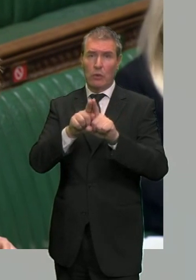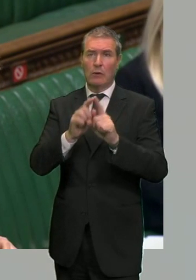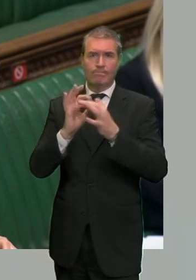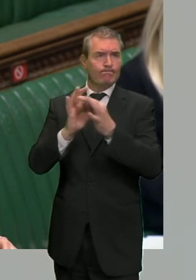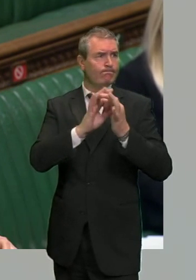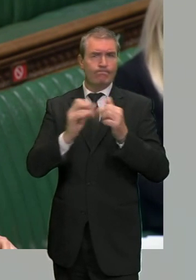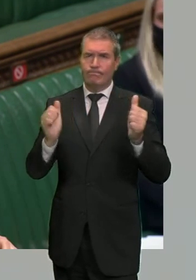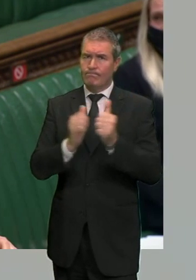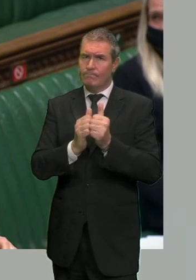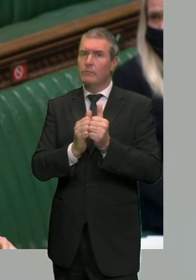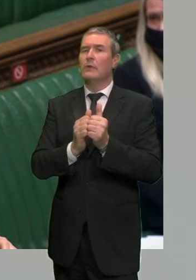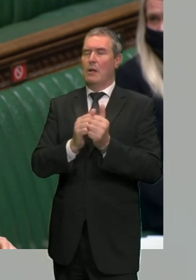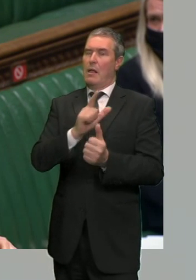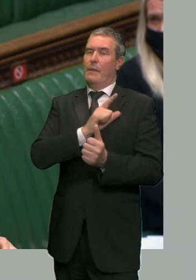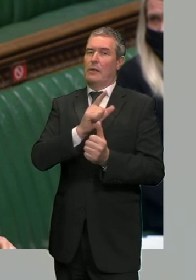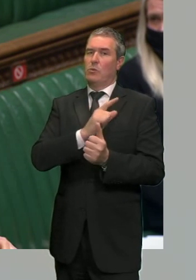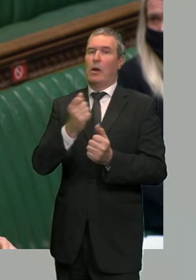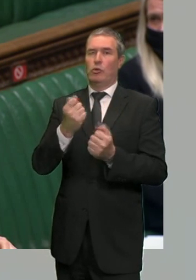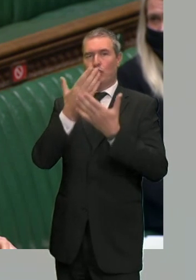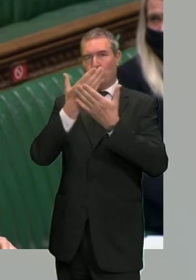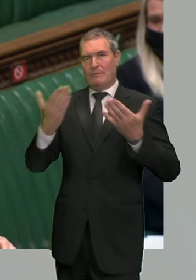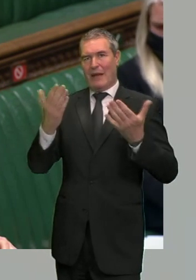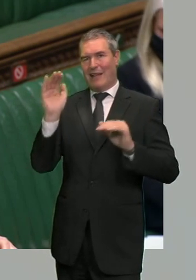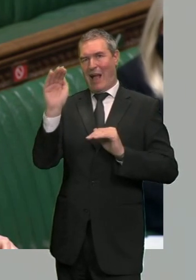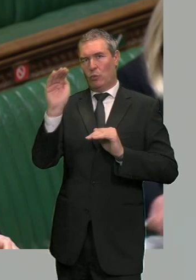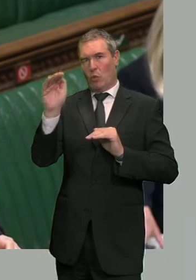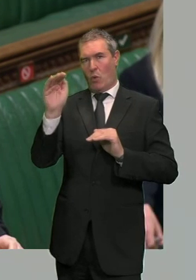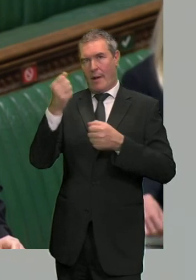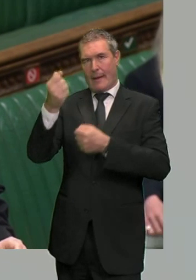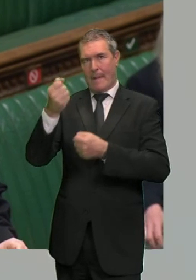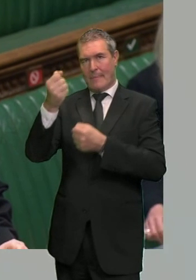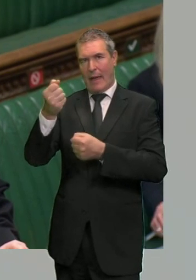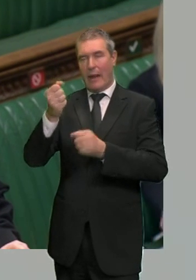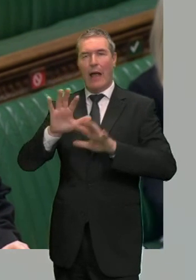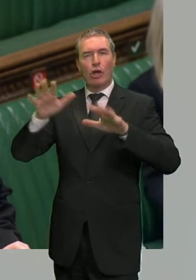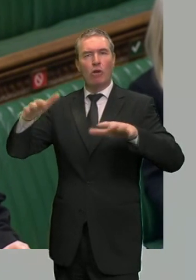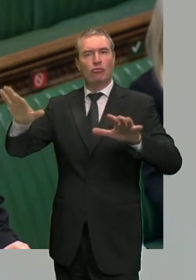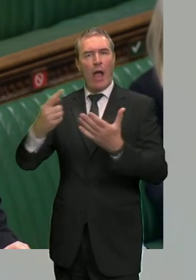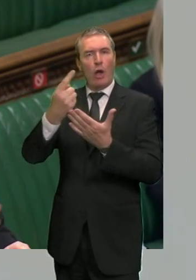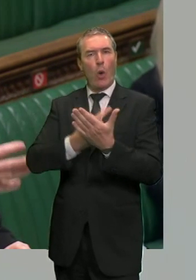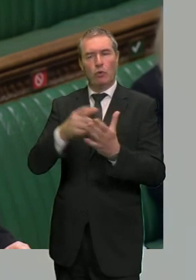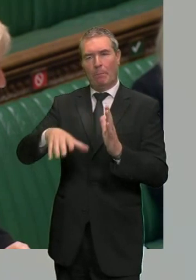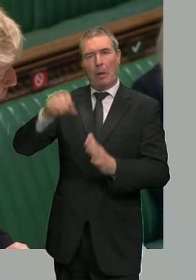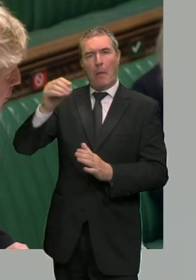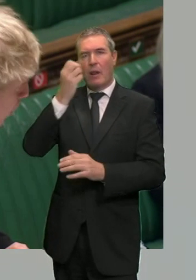That is why we are doing the Respect the Outdoors campaign to encourage people to follow the countryside code and pick up their litter.